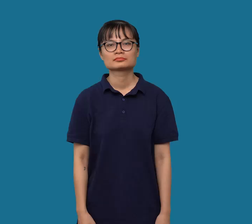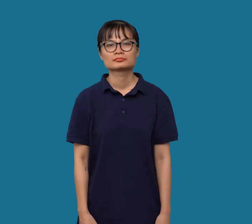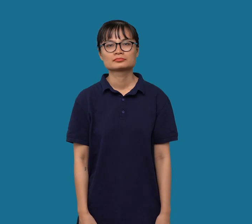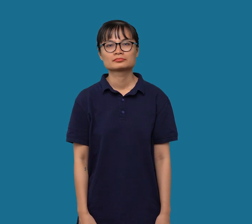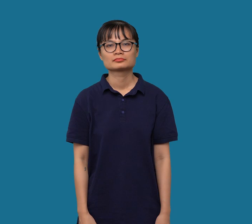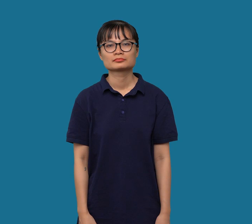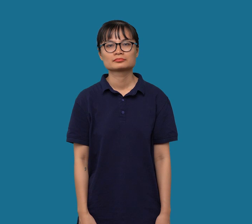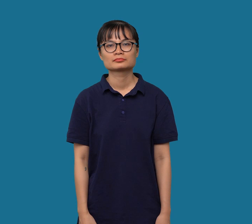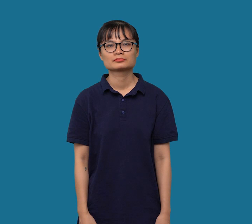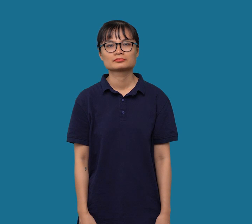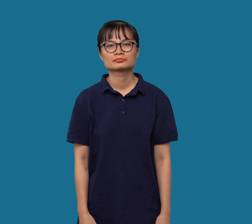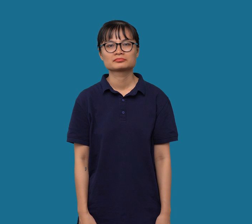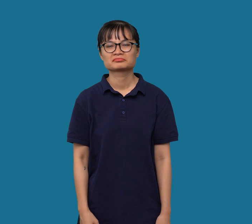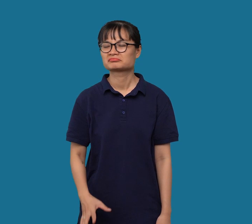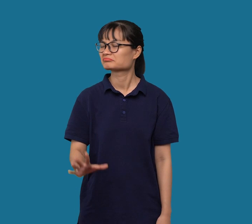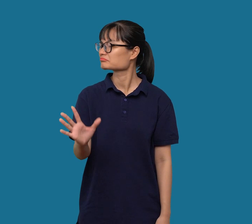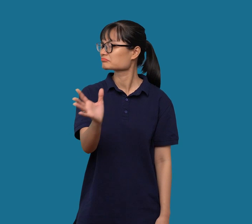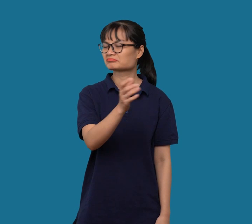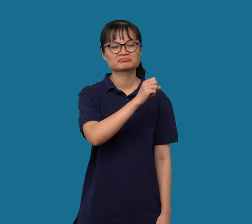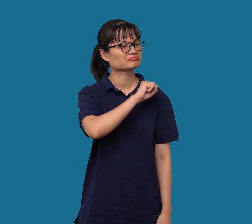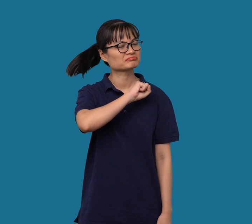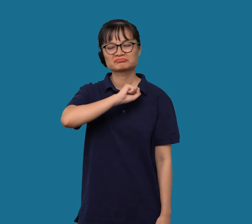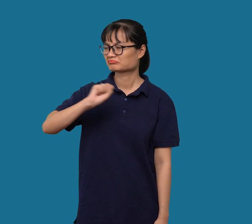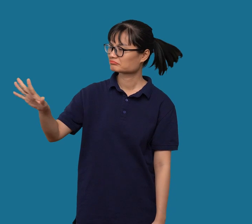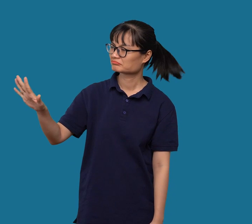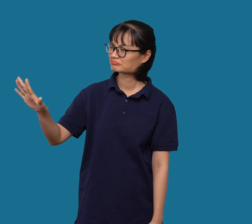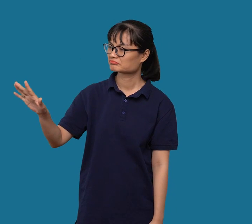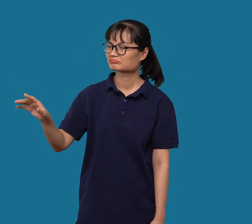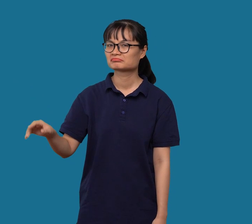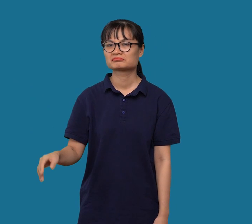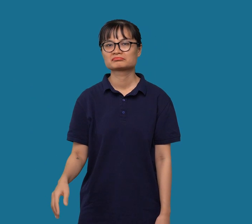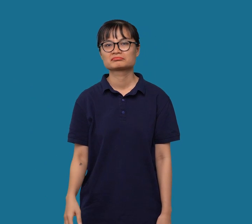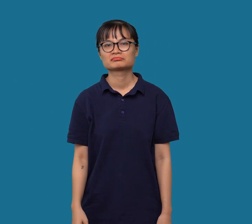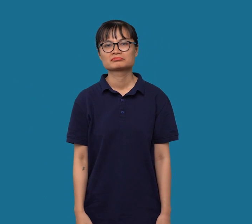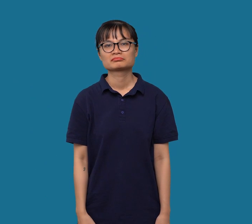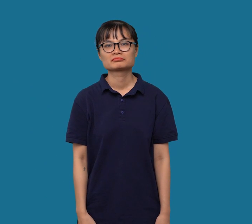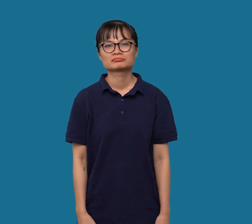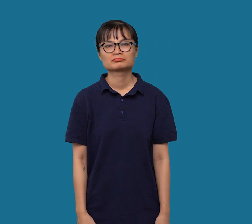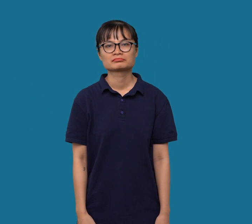từ bỏ